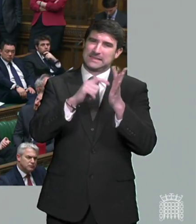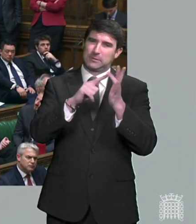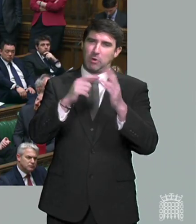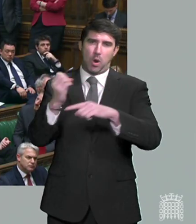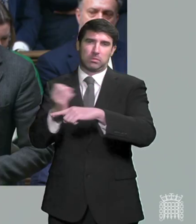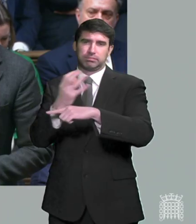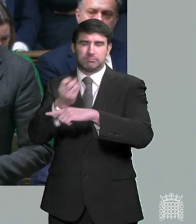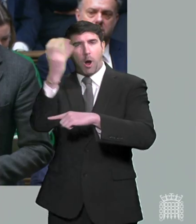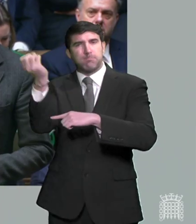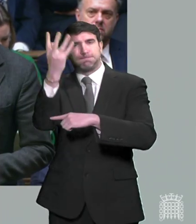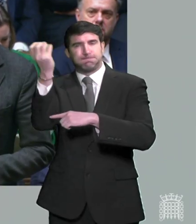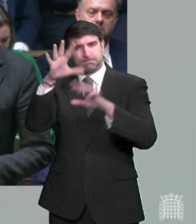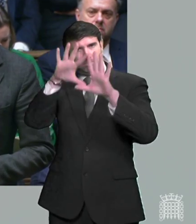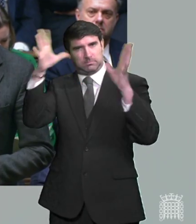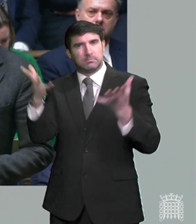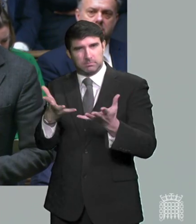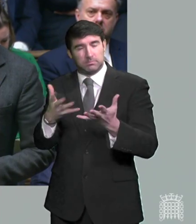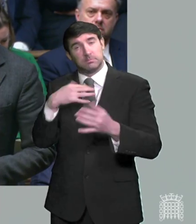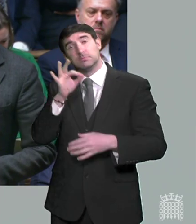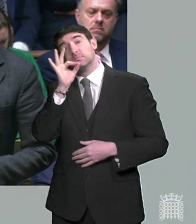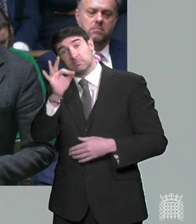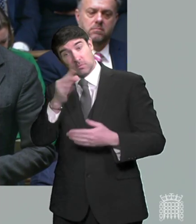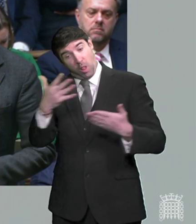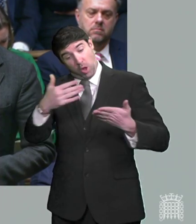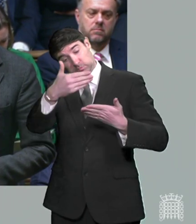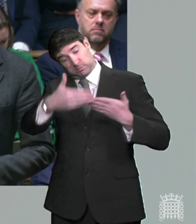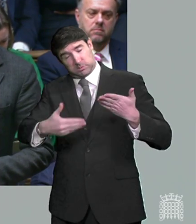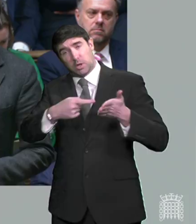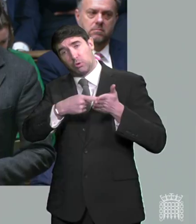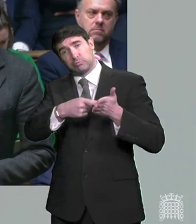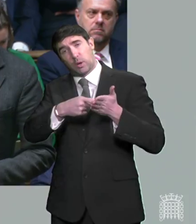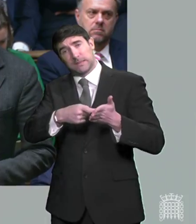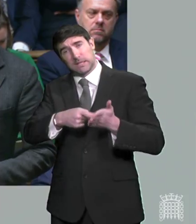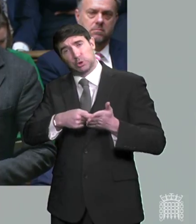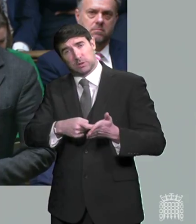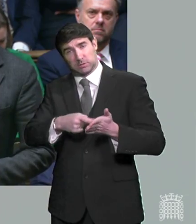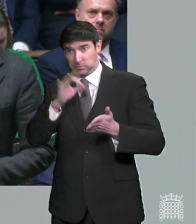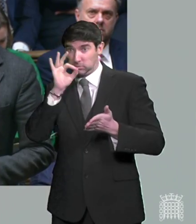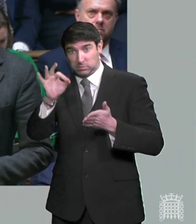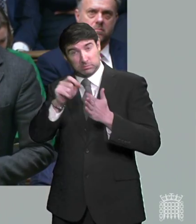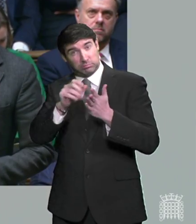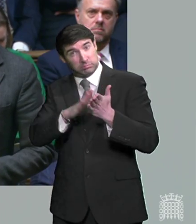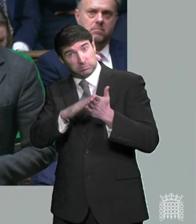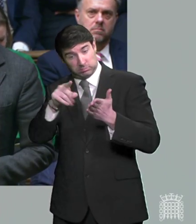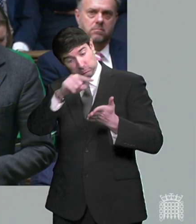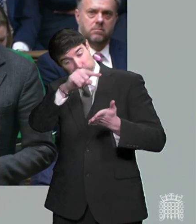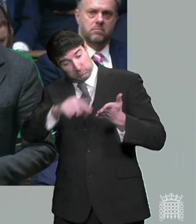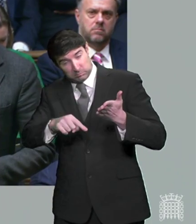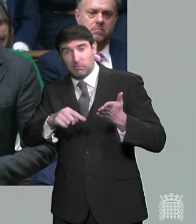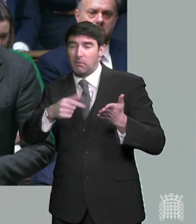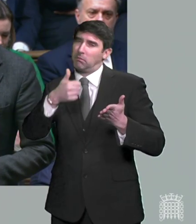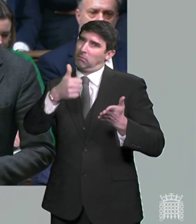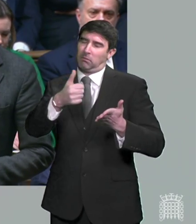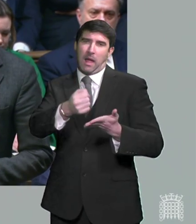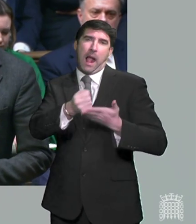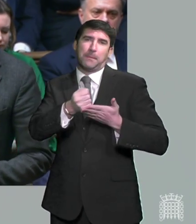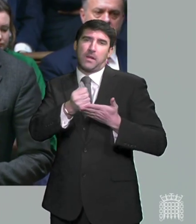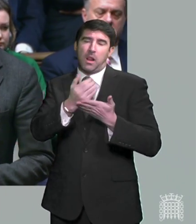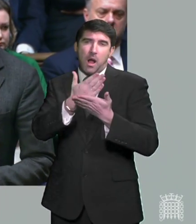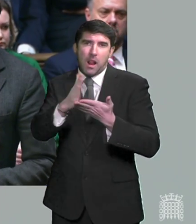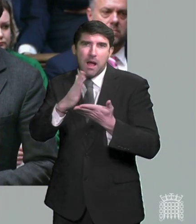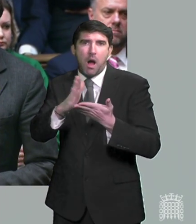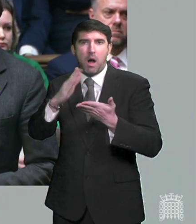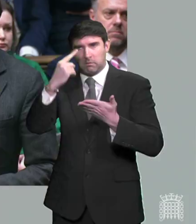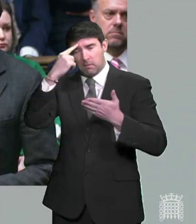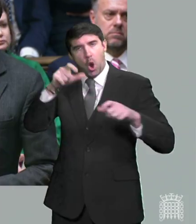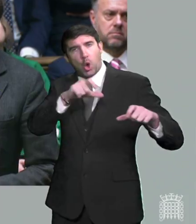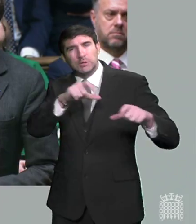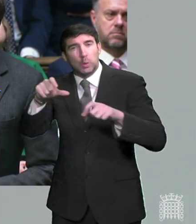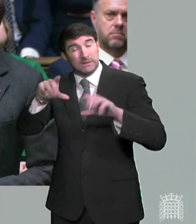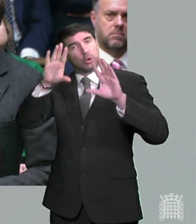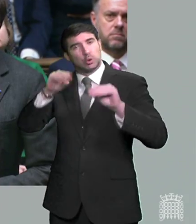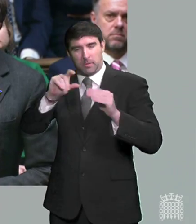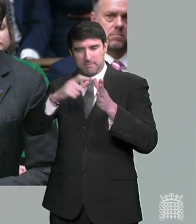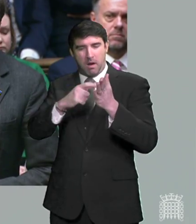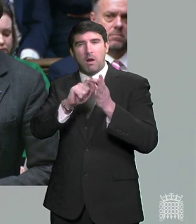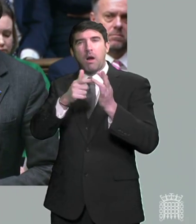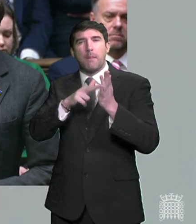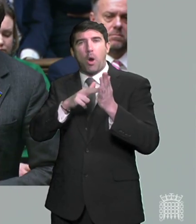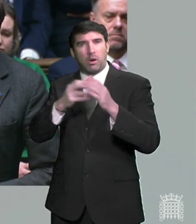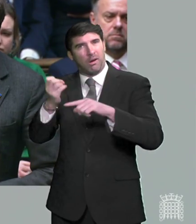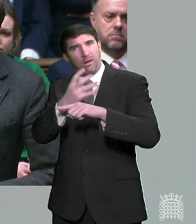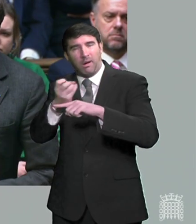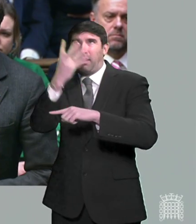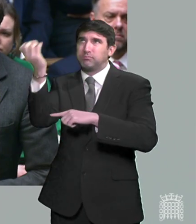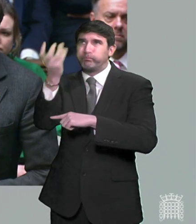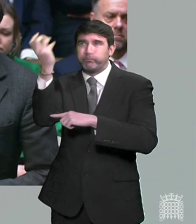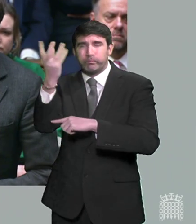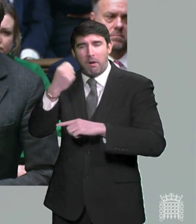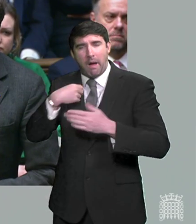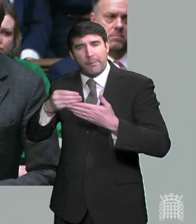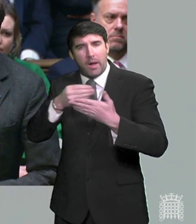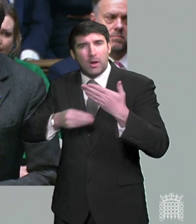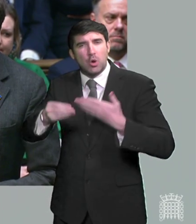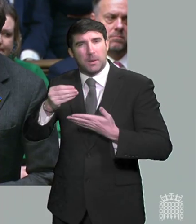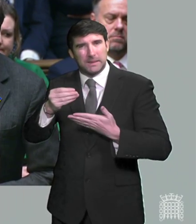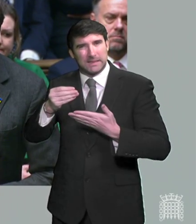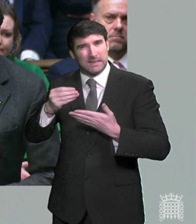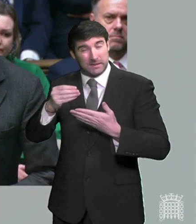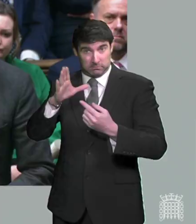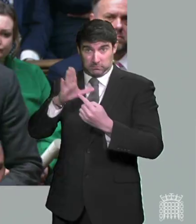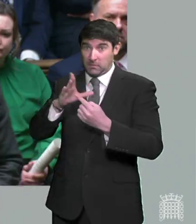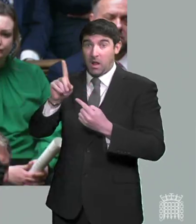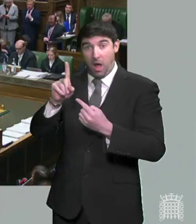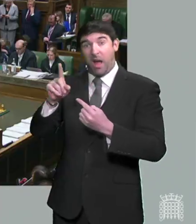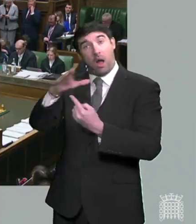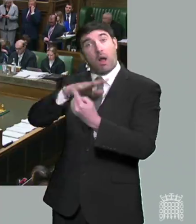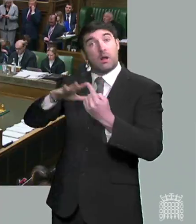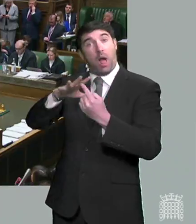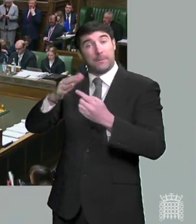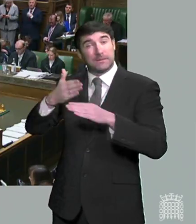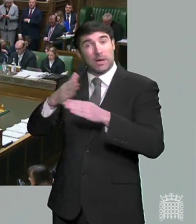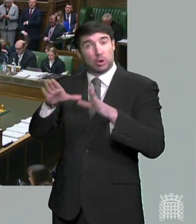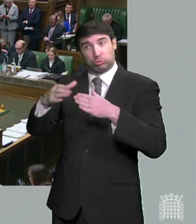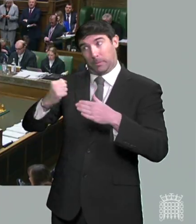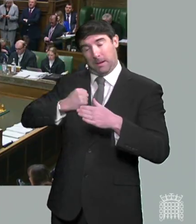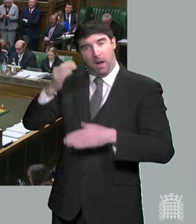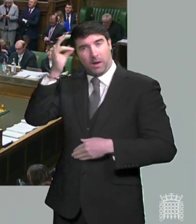Does my right honourable Friend the Prime Minister join me in welcoming many of its recommendations, particularly to provide clarity and continuity to all those working to decarbonise our economy, especially those supporting the South Shropshire Climate Action group in my constituency?